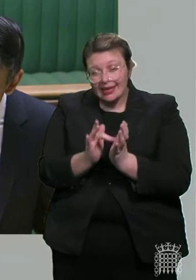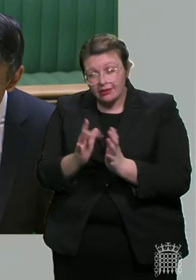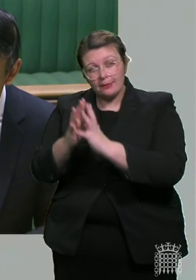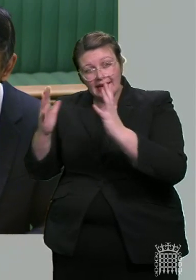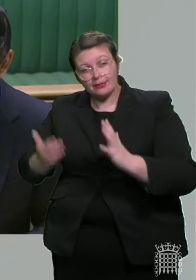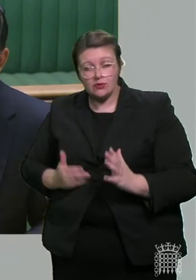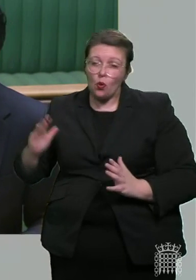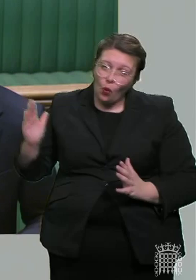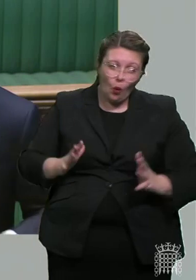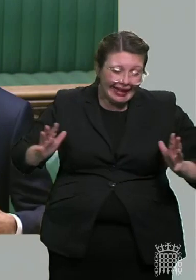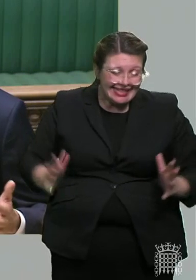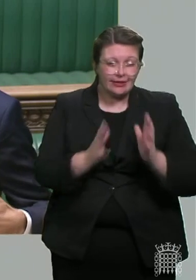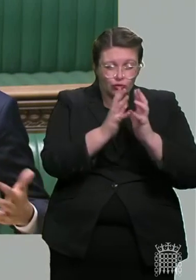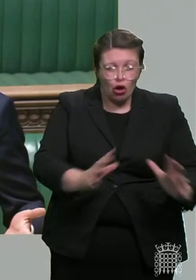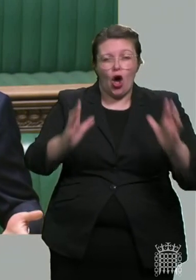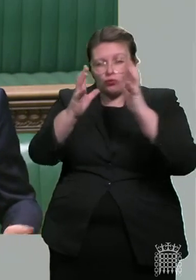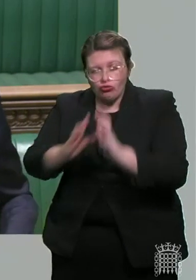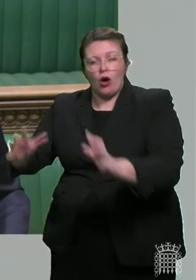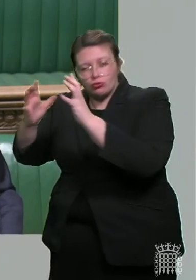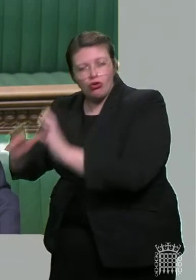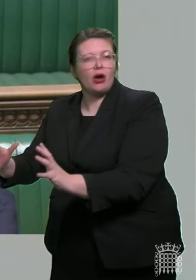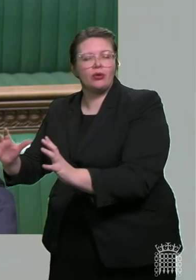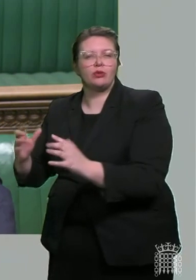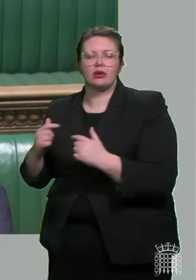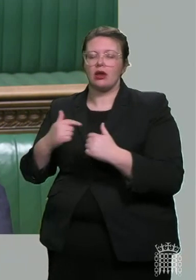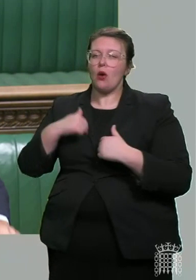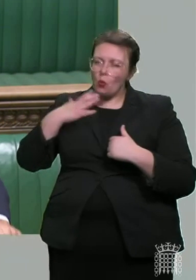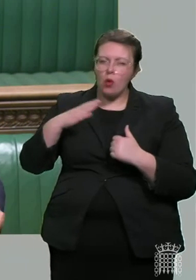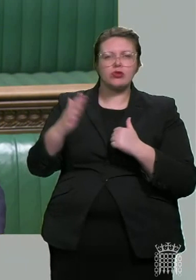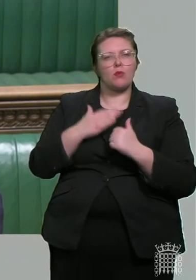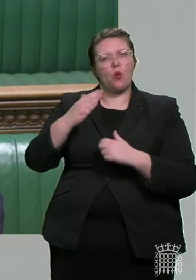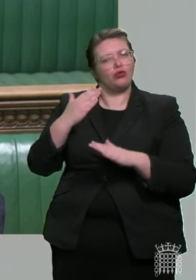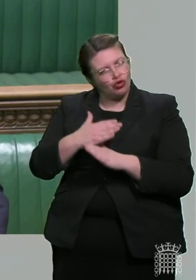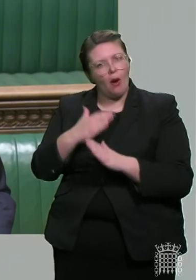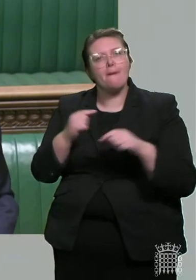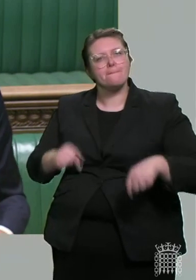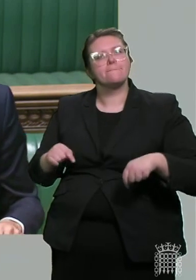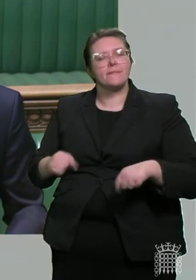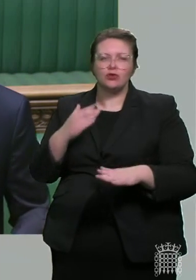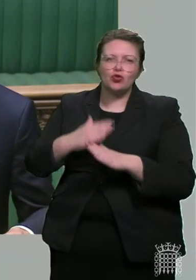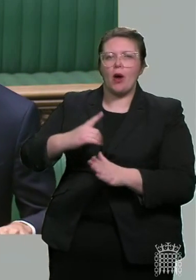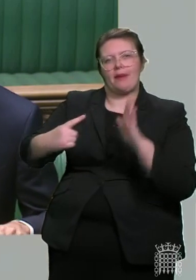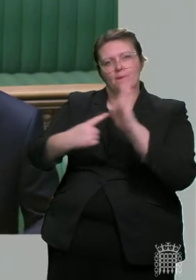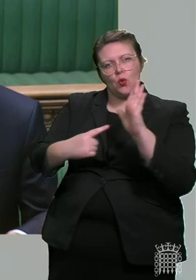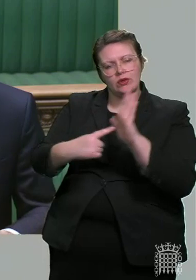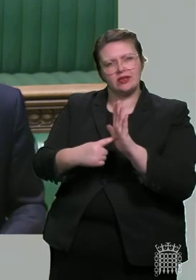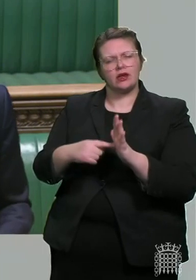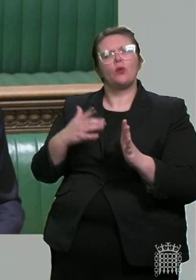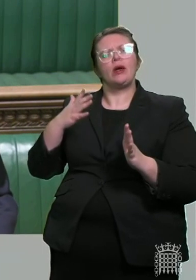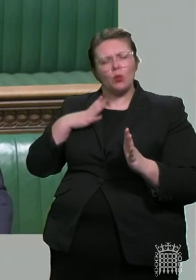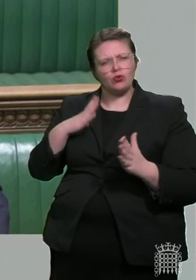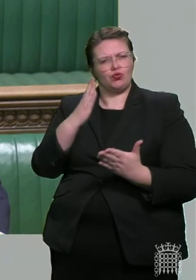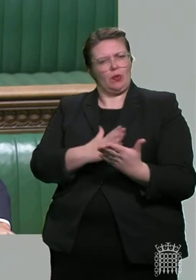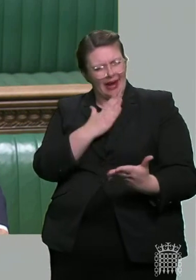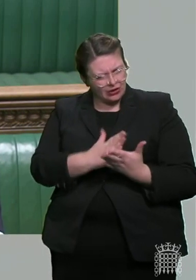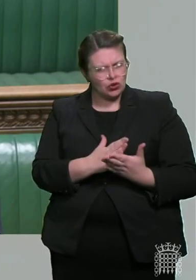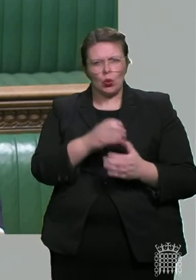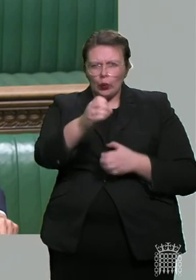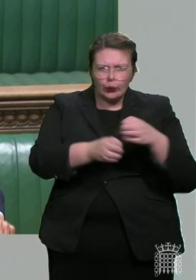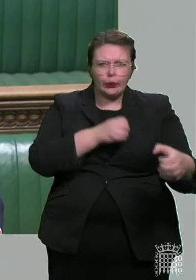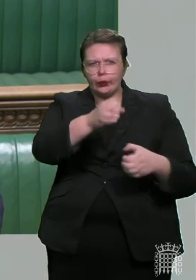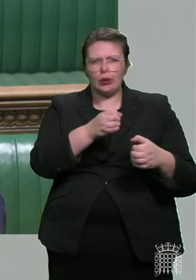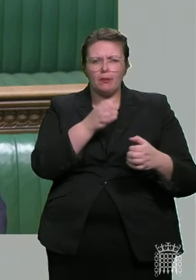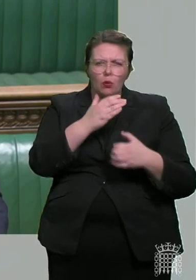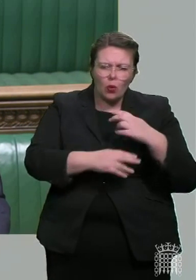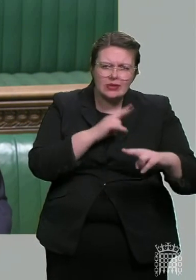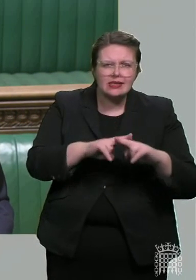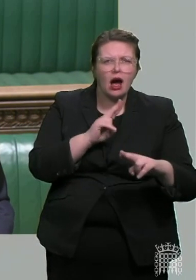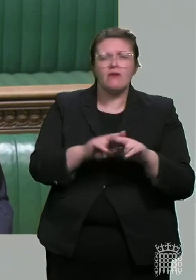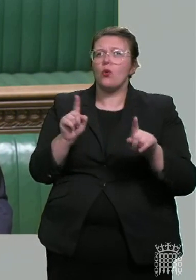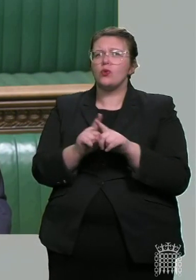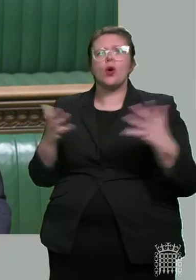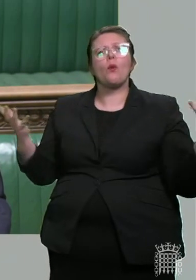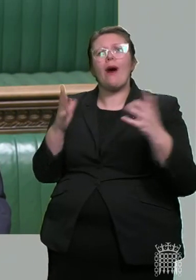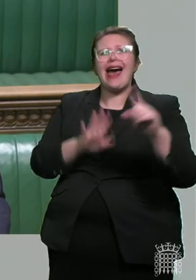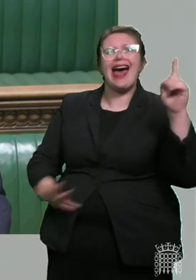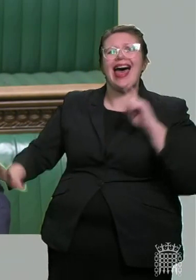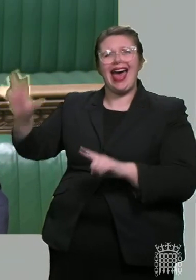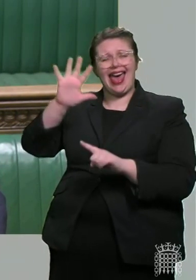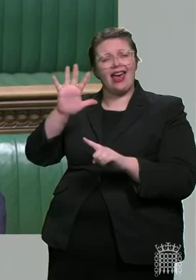It is not enough to have a general desire to create jobs; we need a real commitment to create jobs where people are and to change the economic geography of this country.